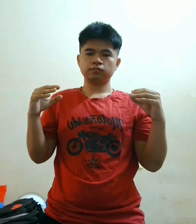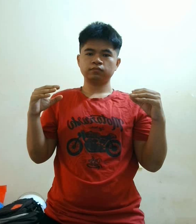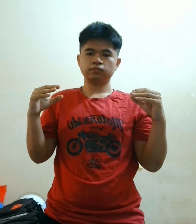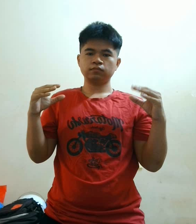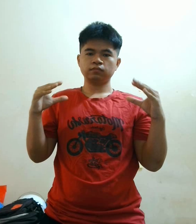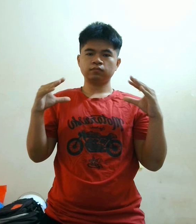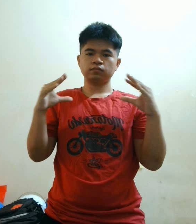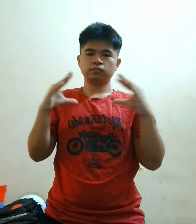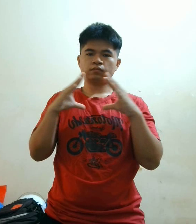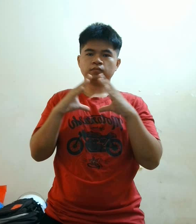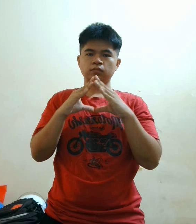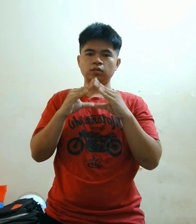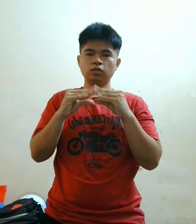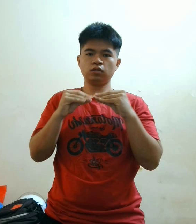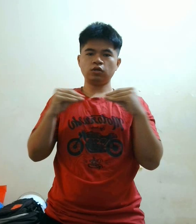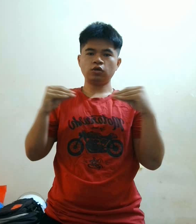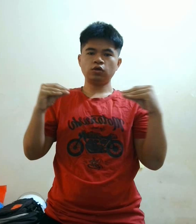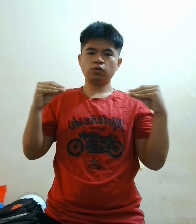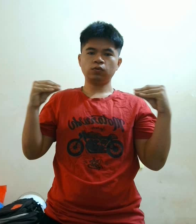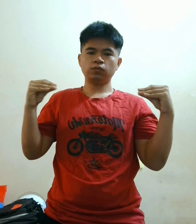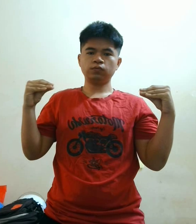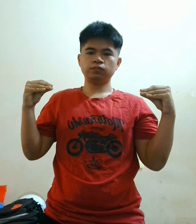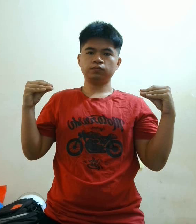nhieu